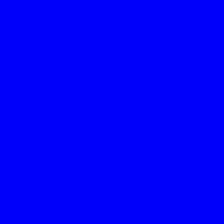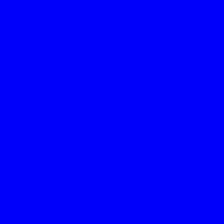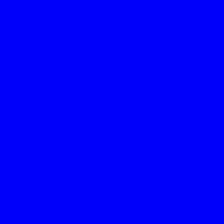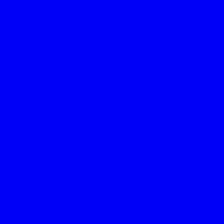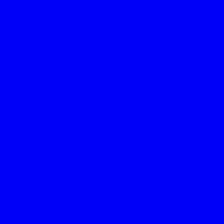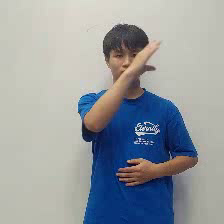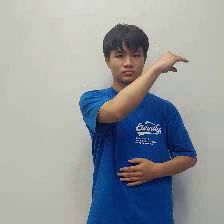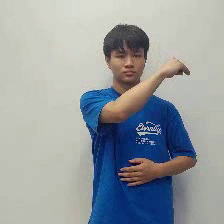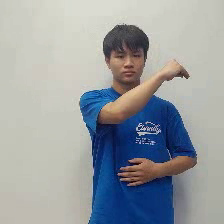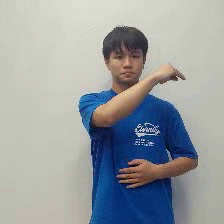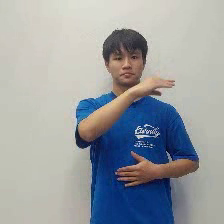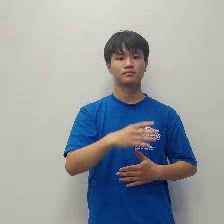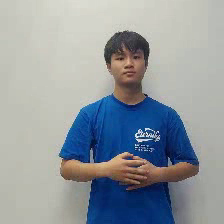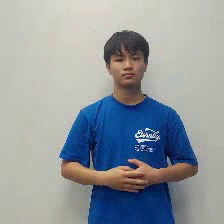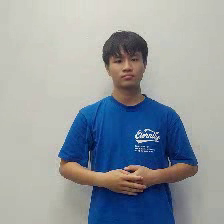Tối